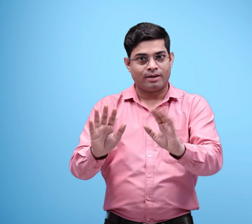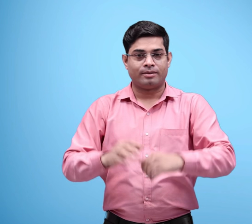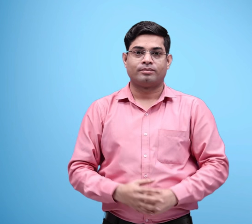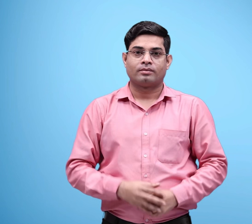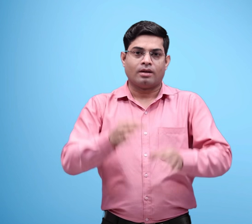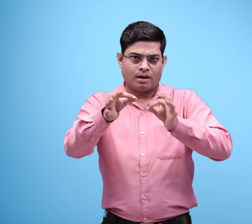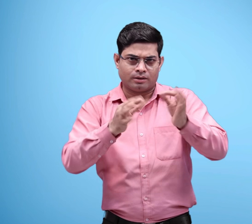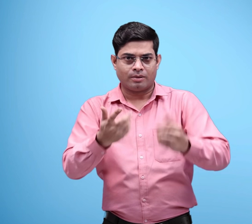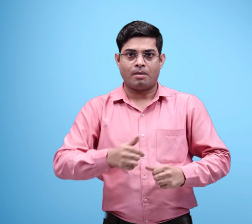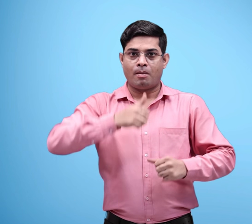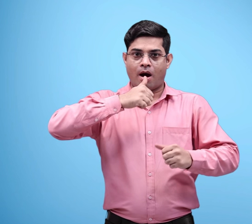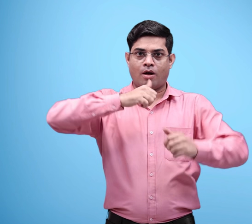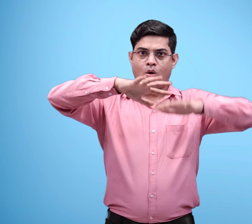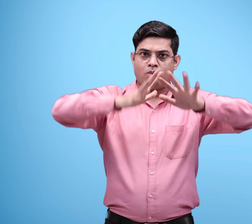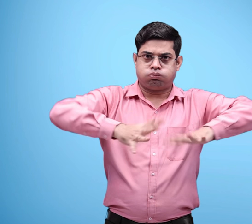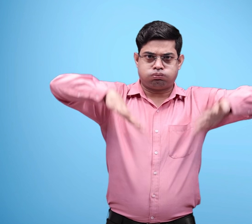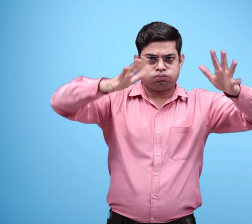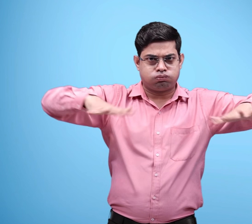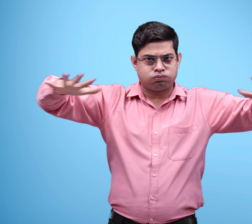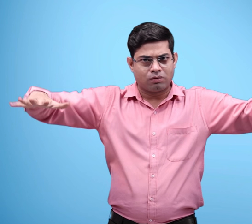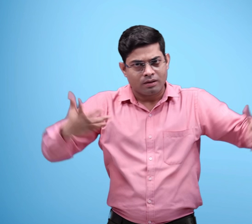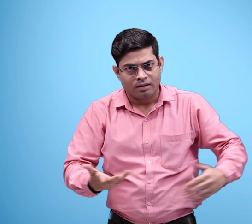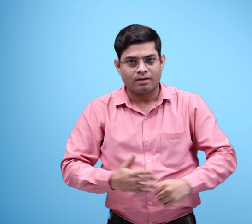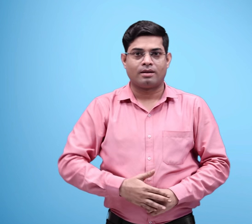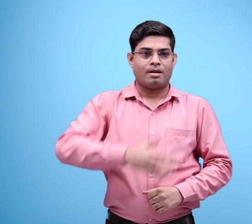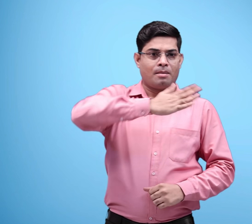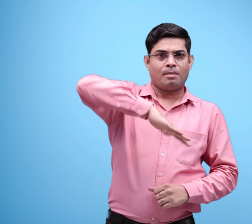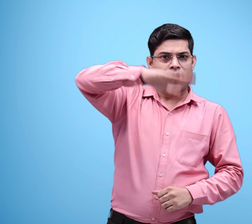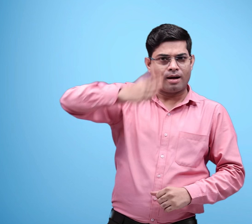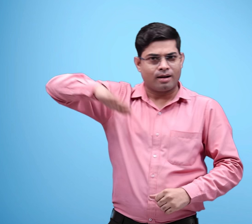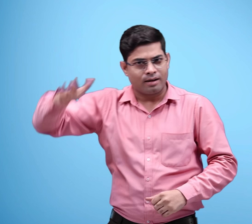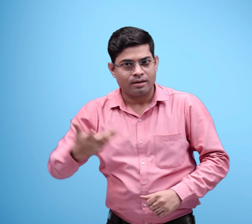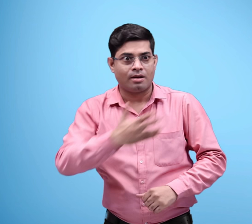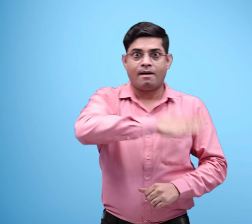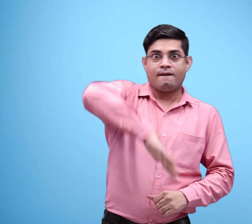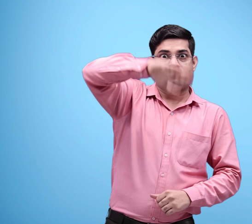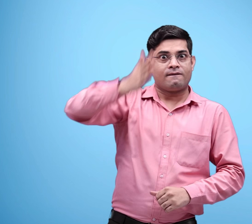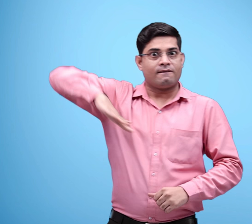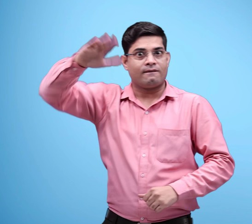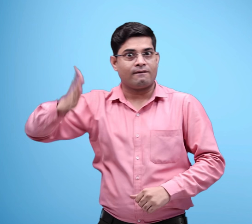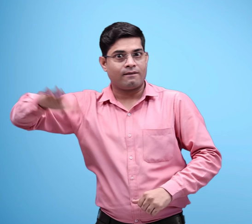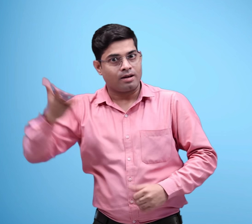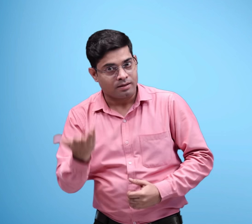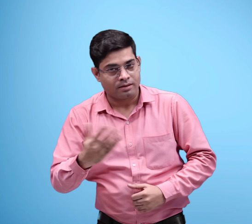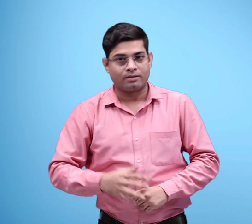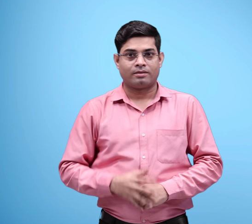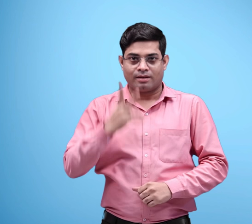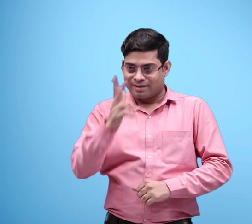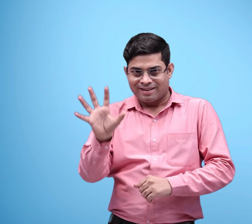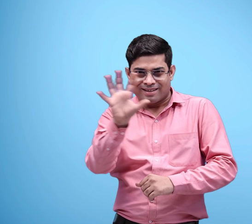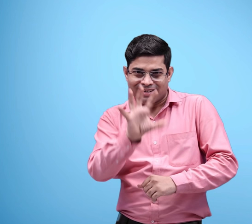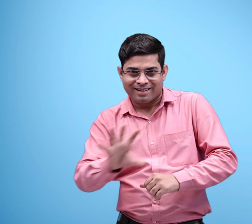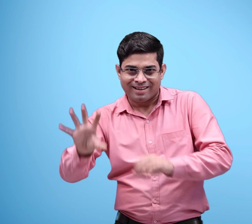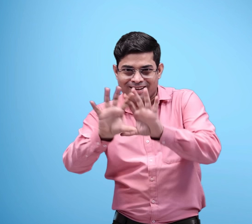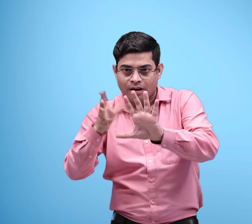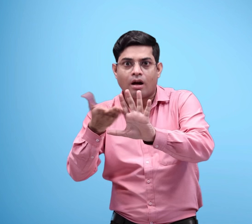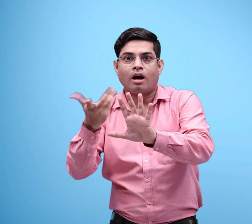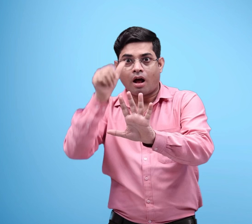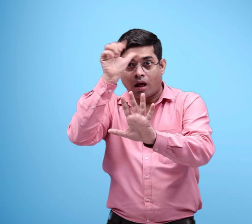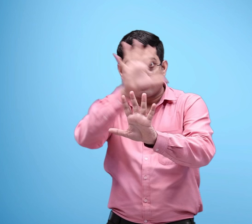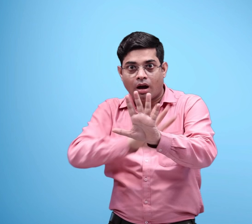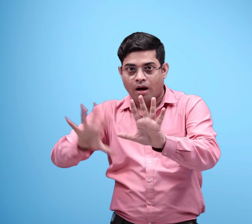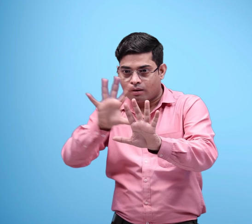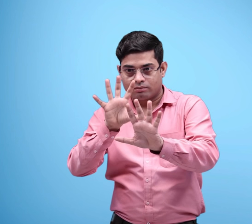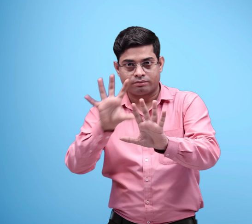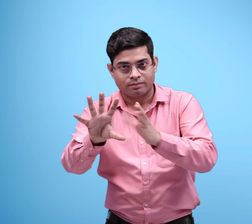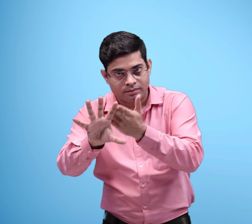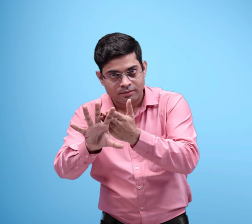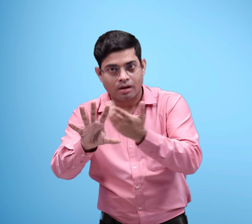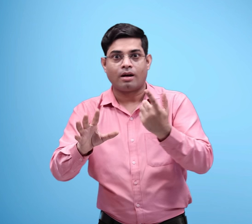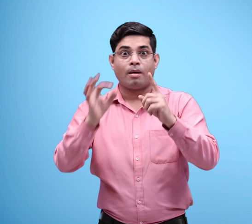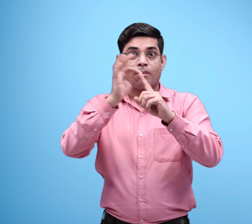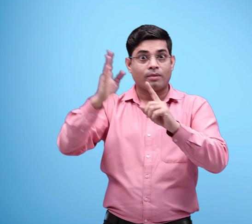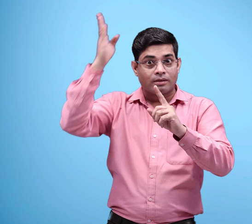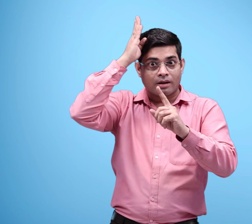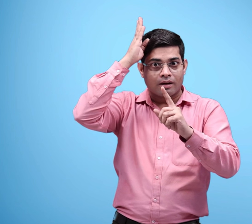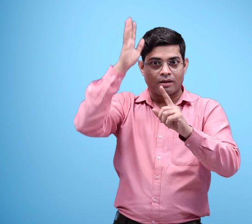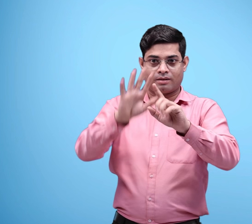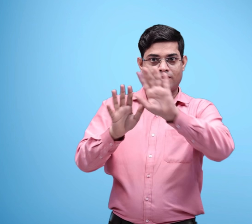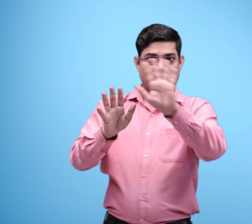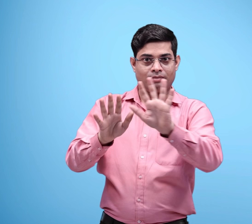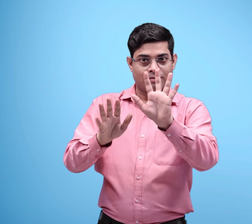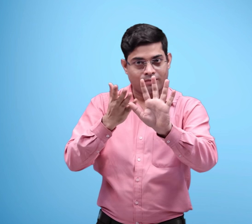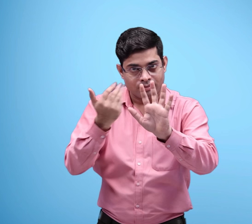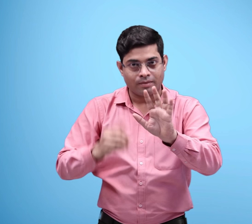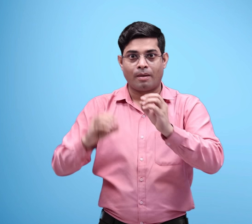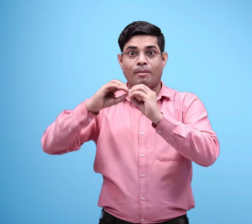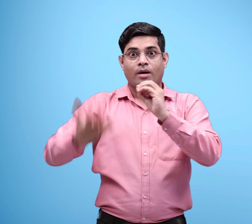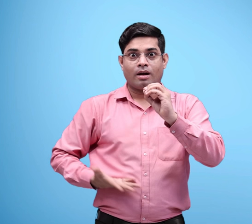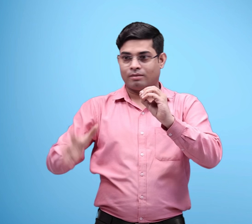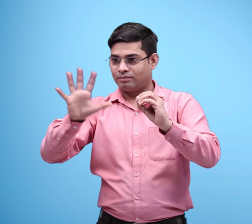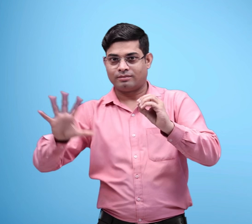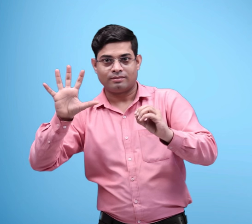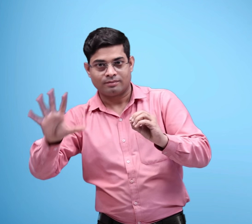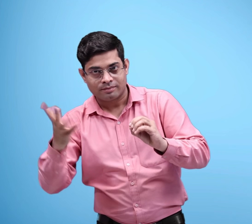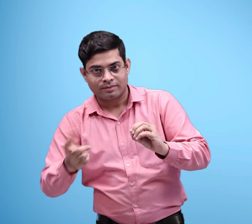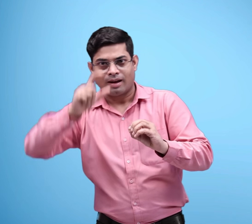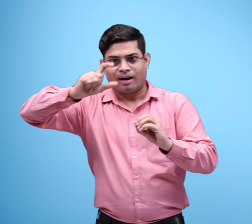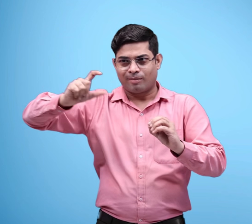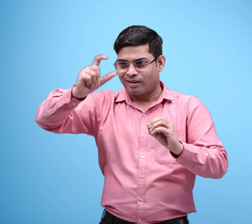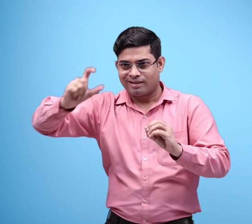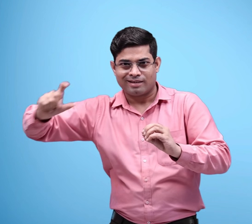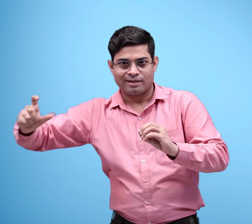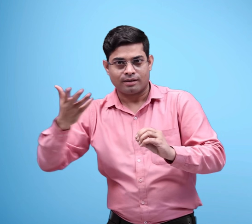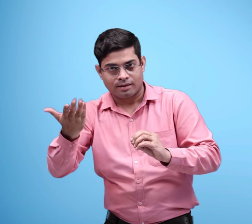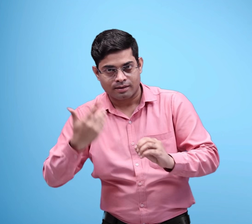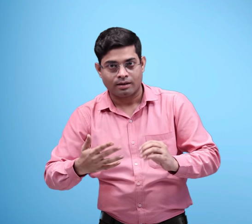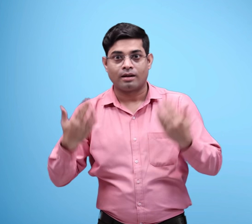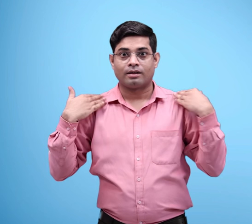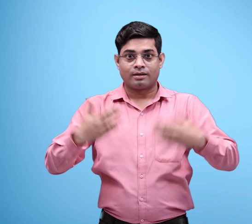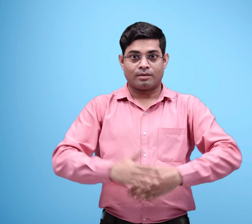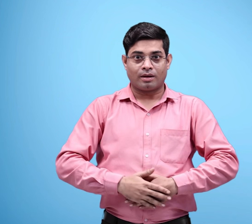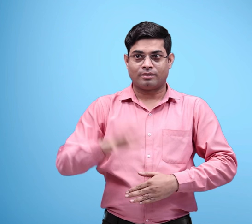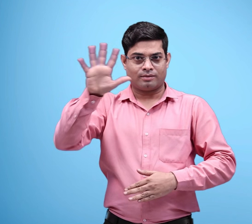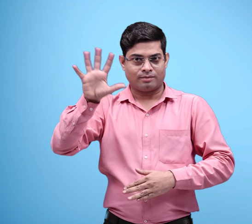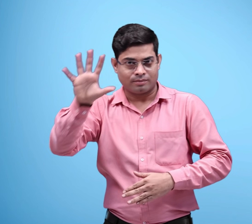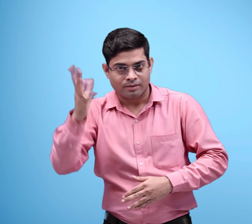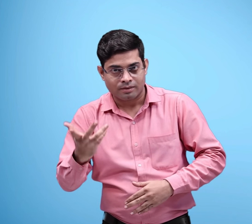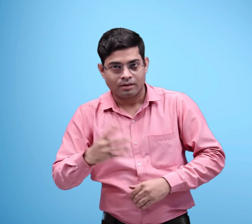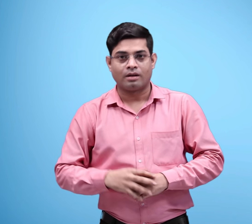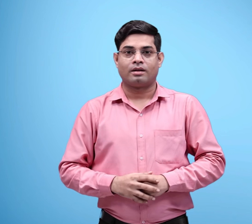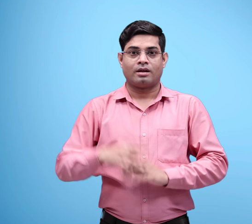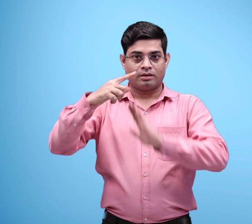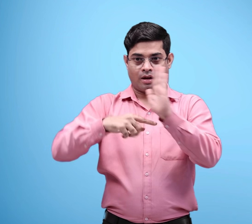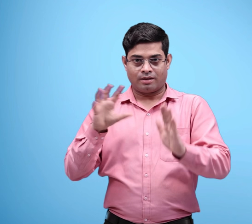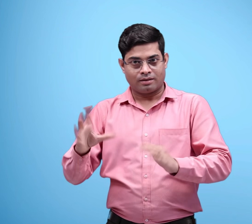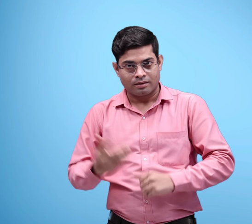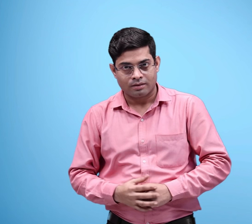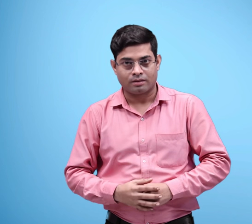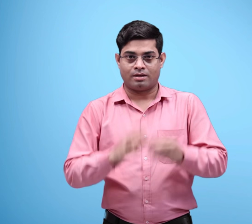and is separated from the rest of Asia by seas, hills and mountains. It includes the countries of India, Pakistan, Bangladesh, Nepal, Bhutan, Sri Lanka and Maldives.